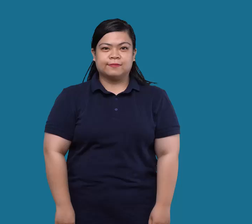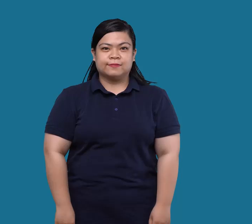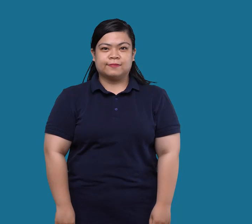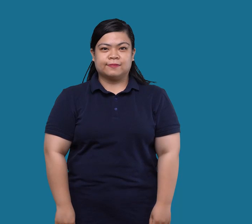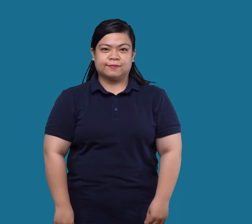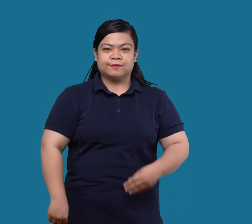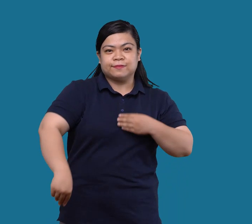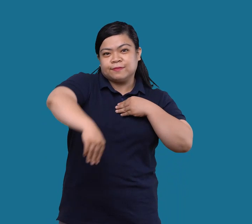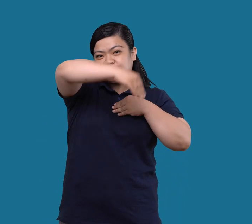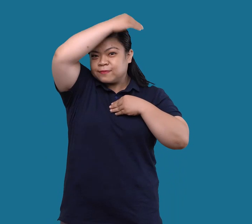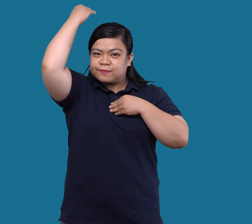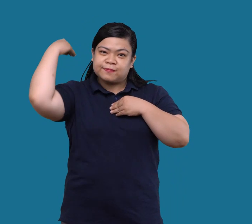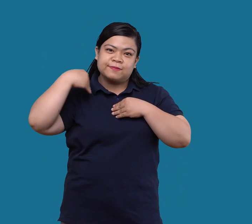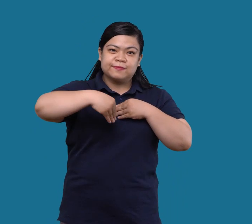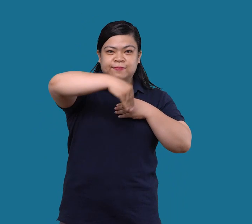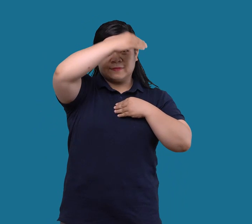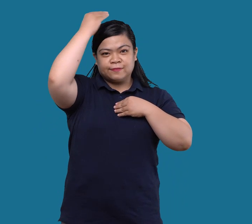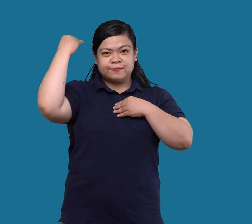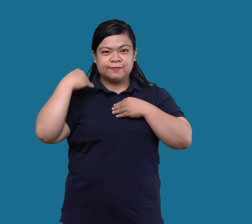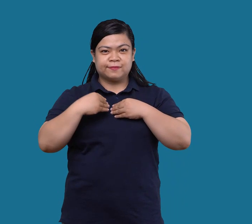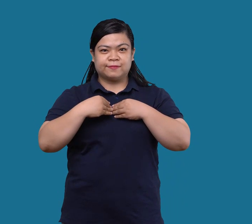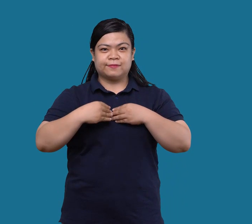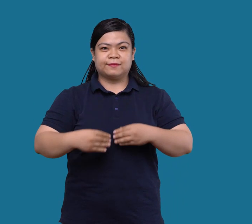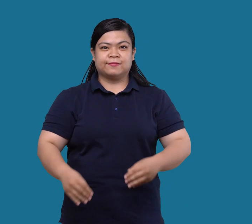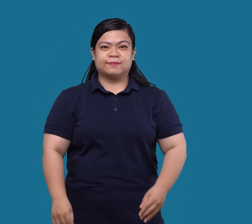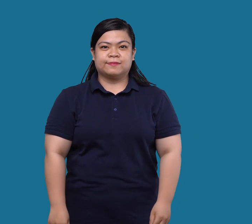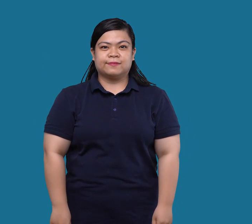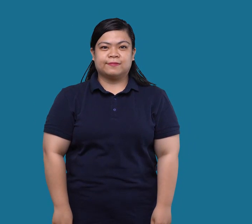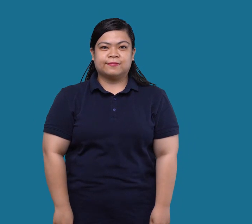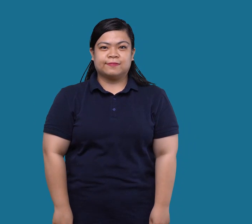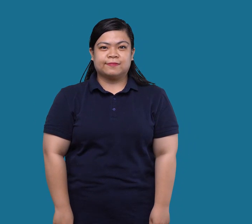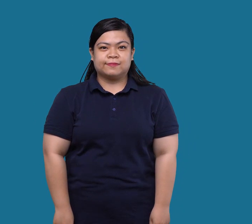quàng khăn